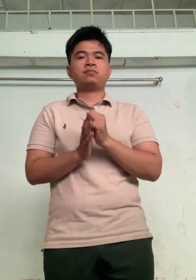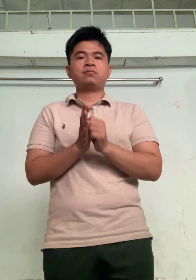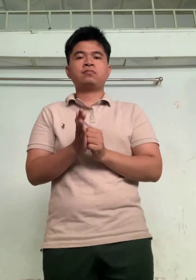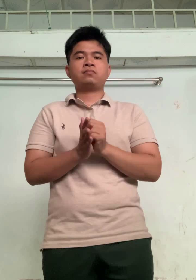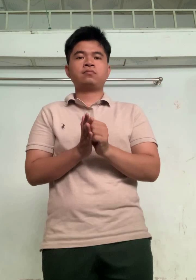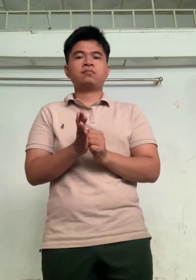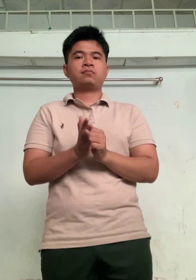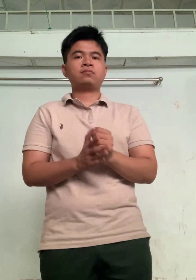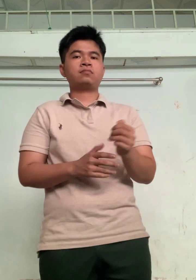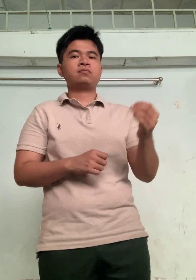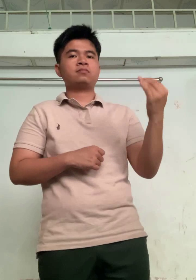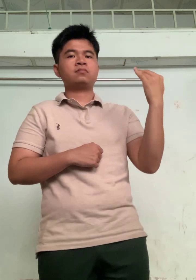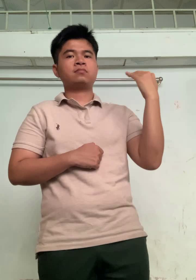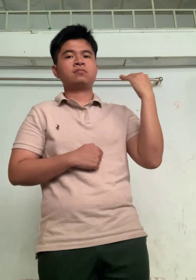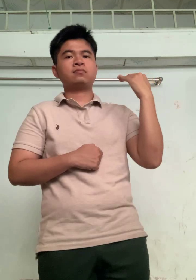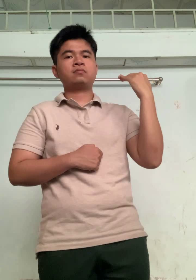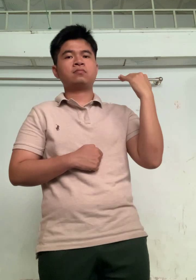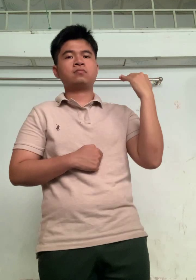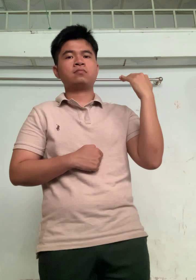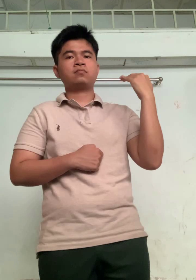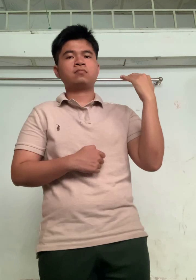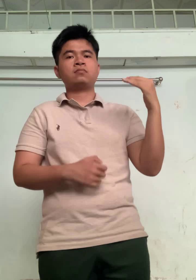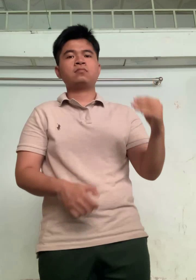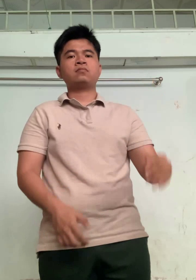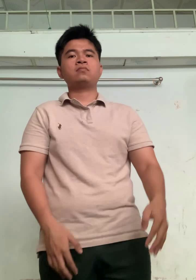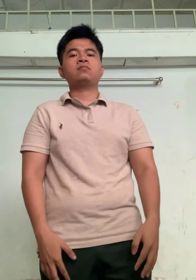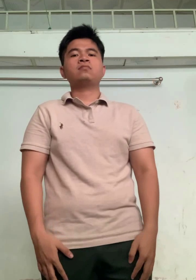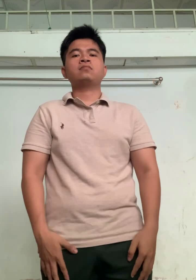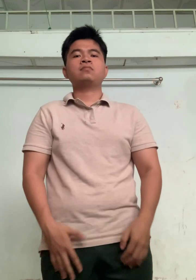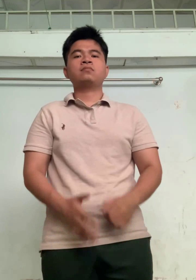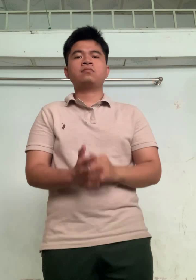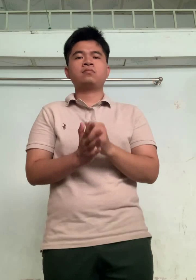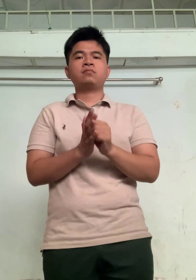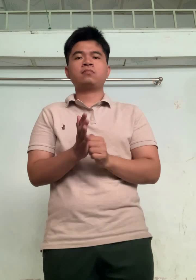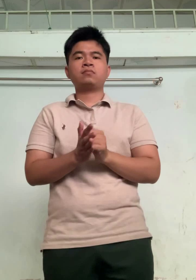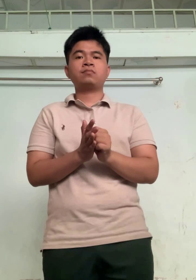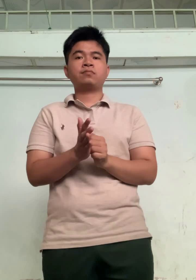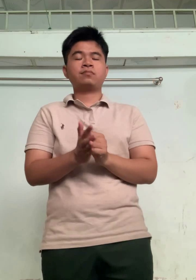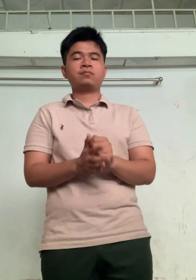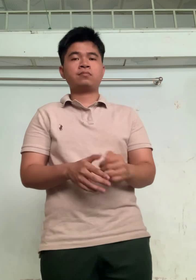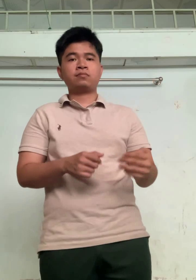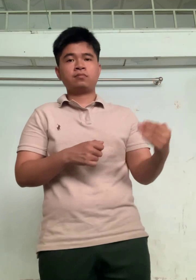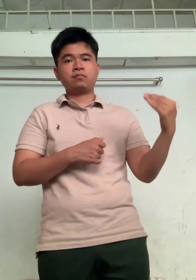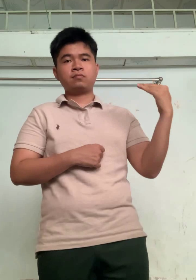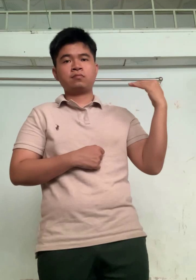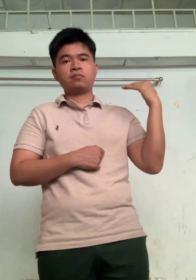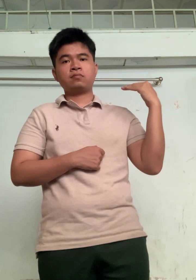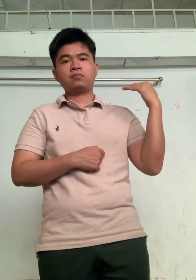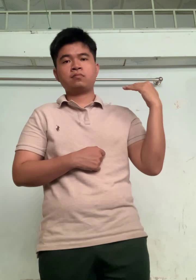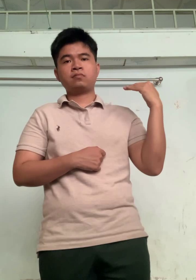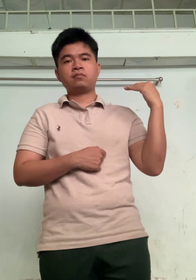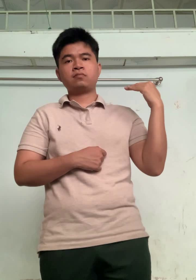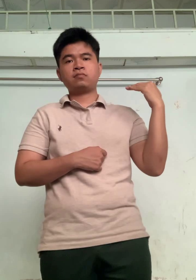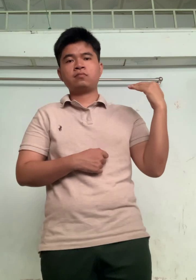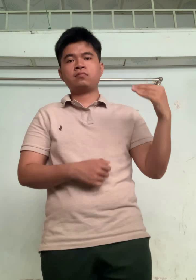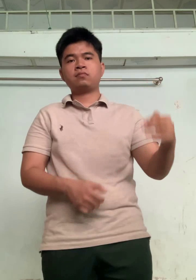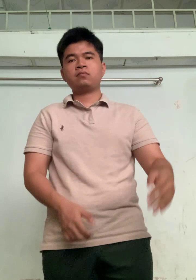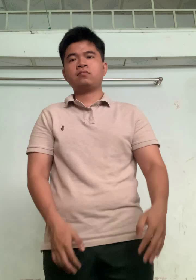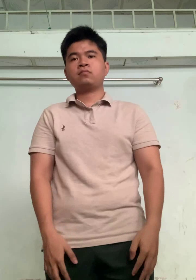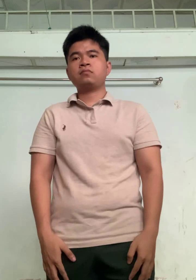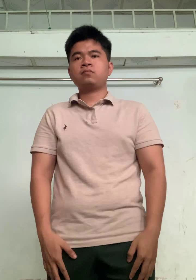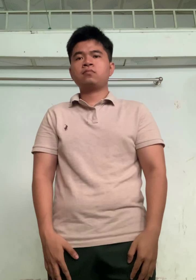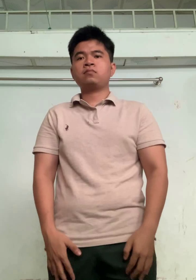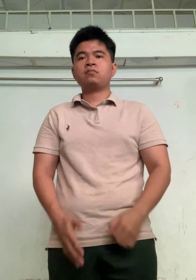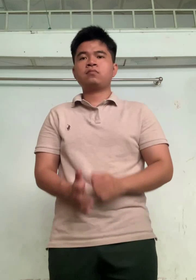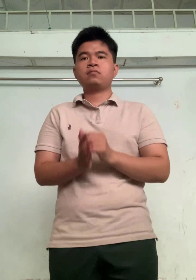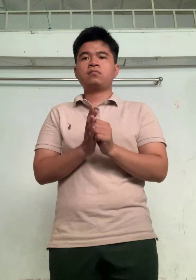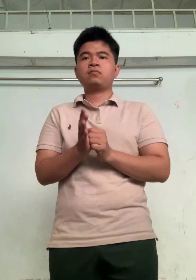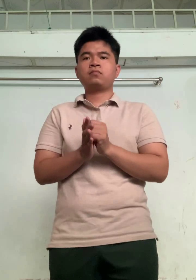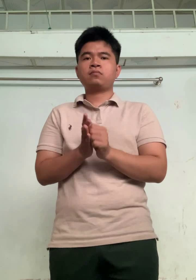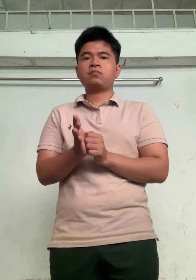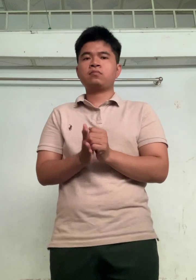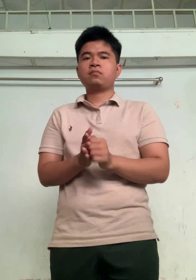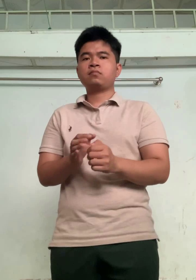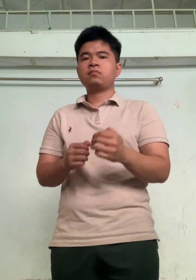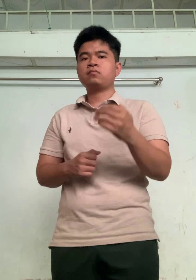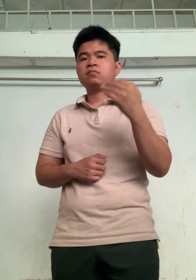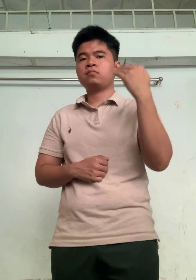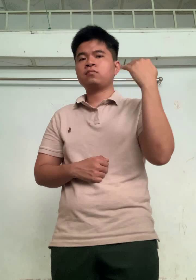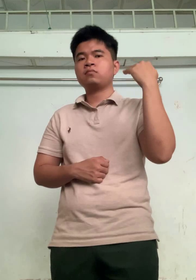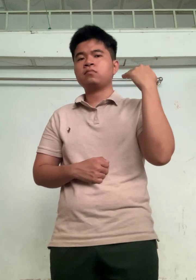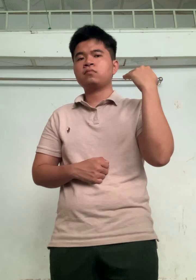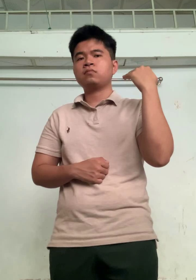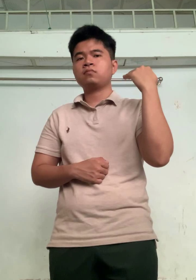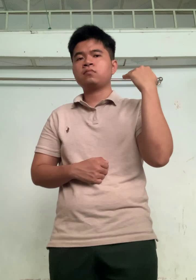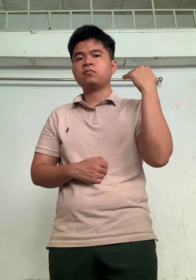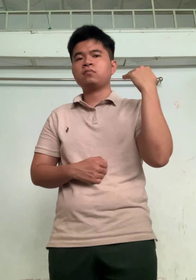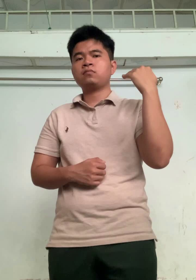thang truoc